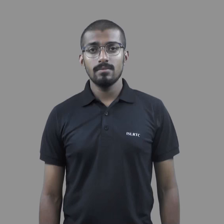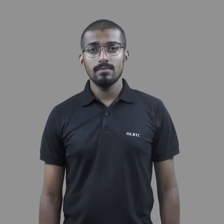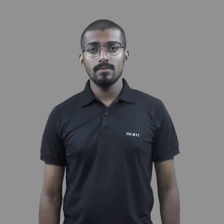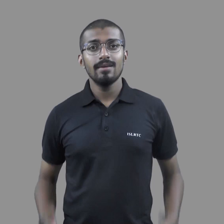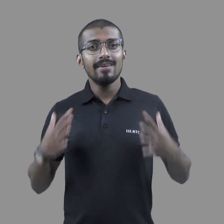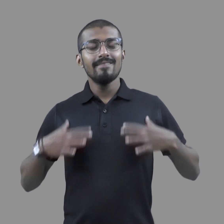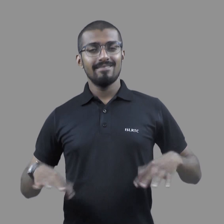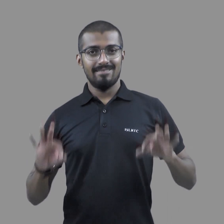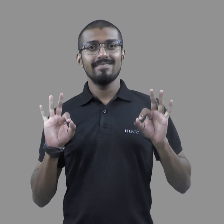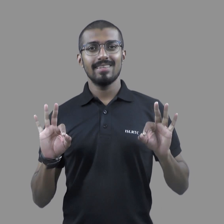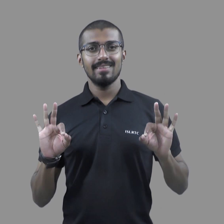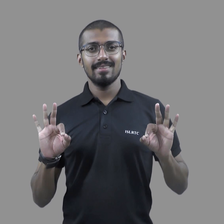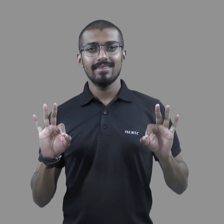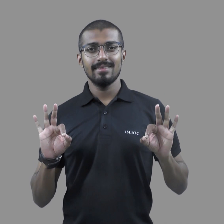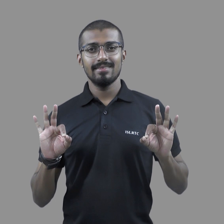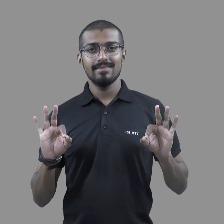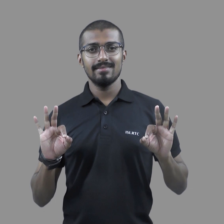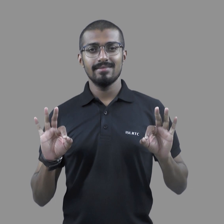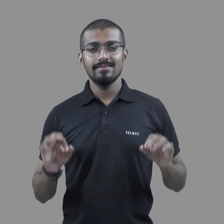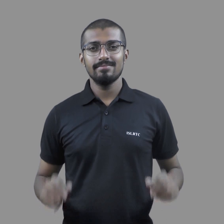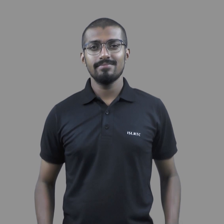Fine (Health)